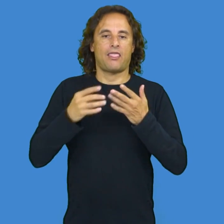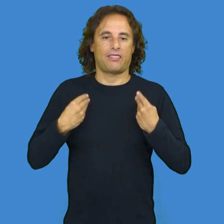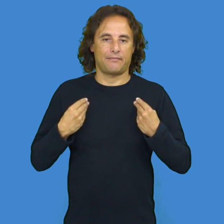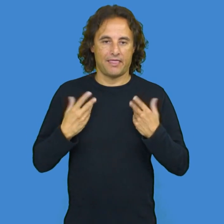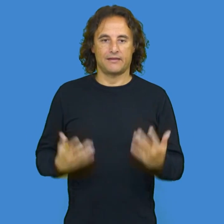vivir